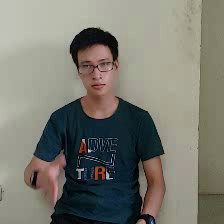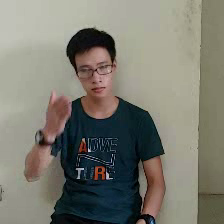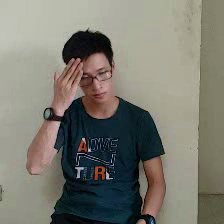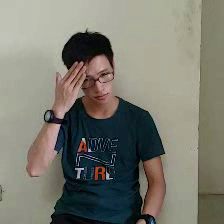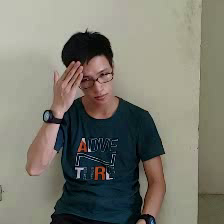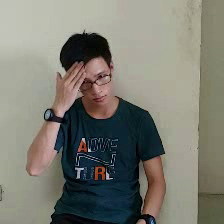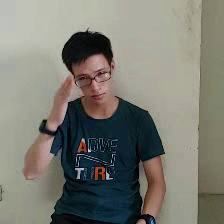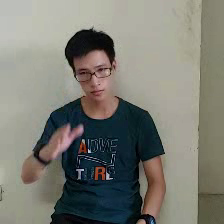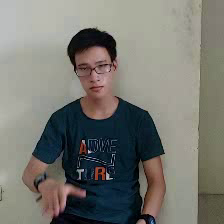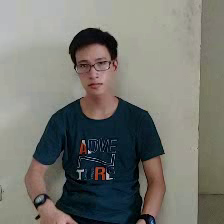Biết